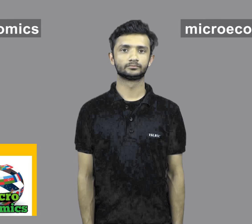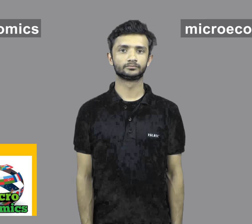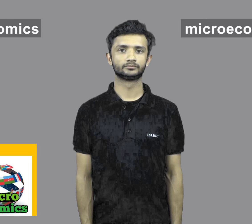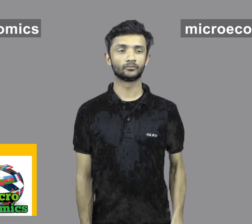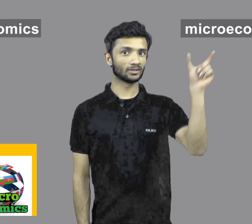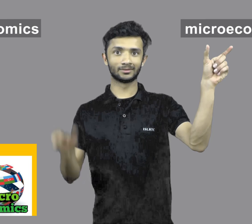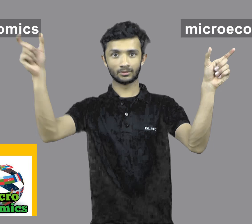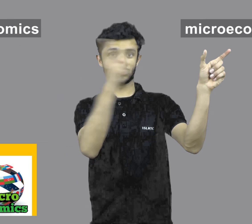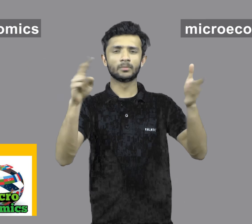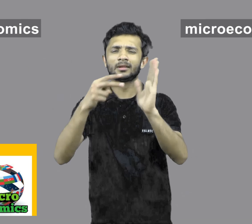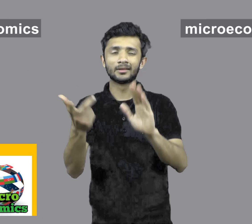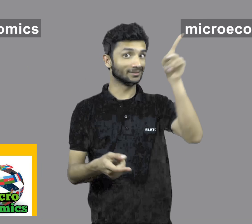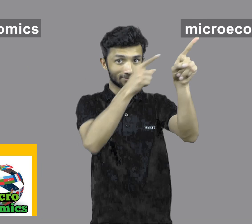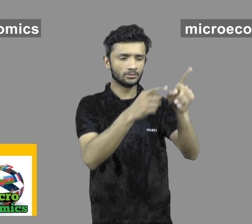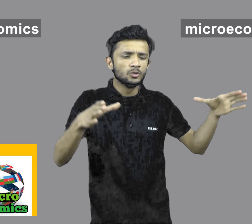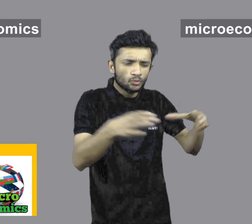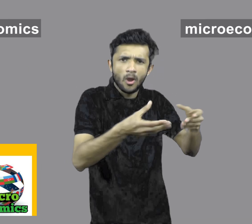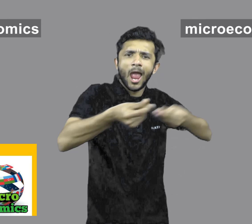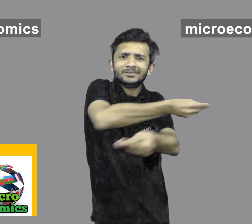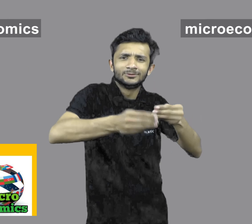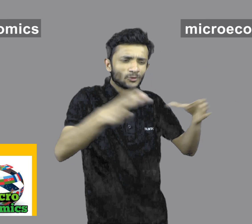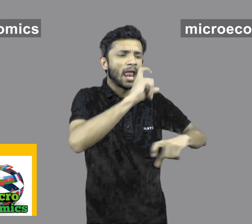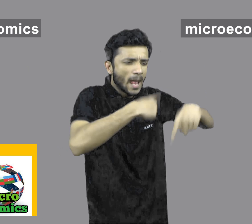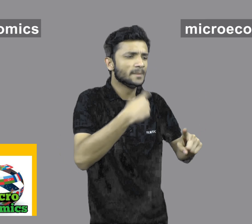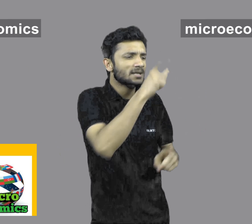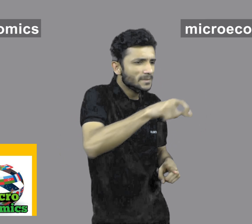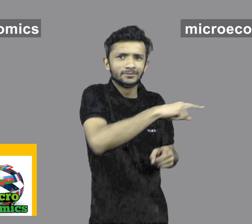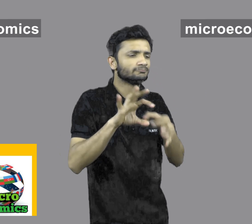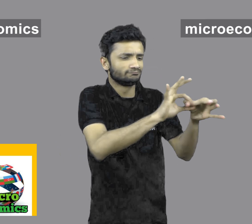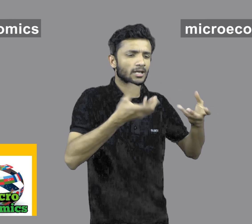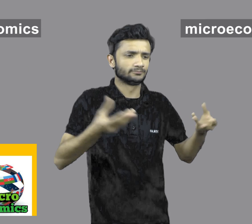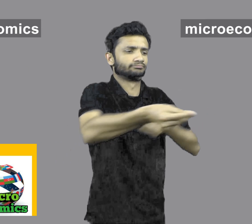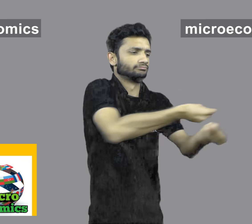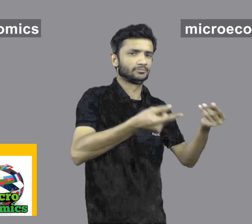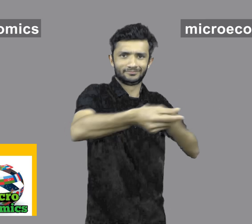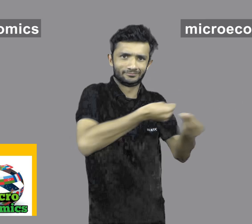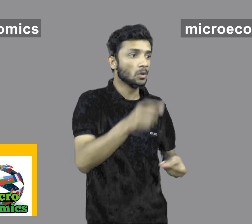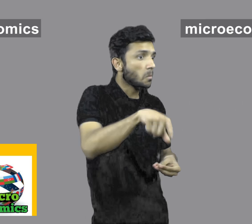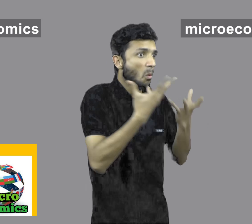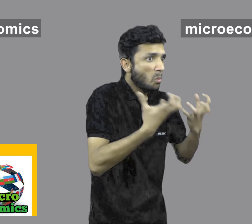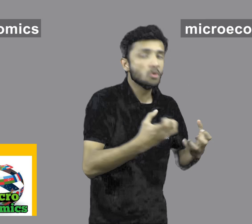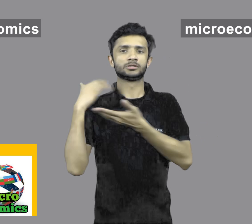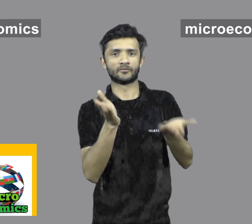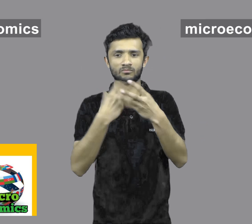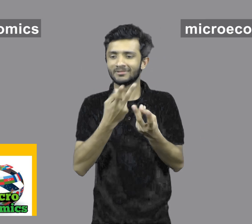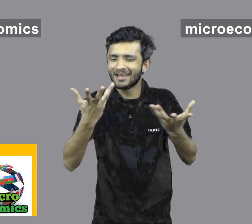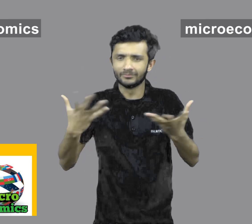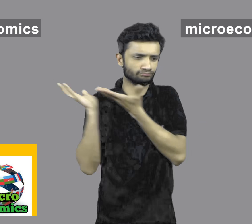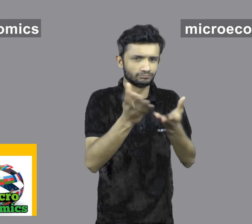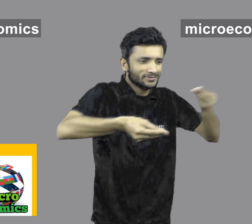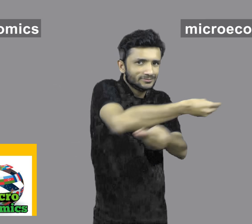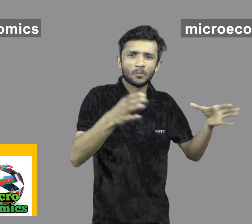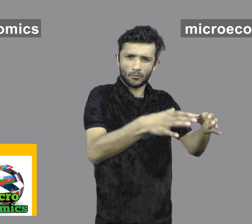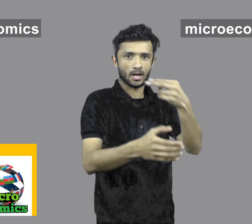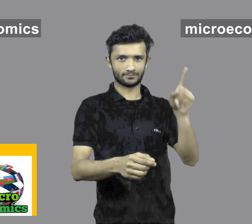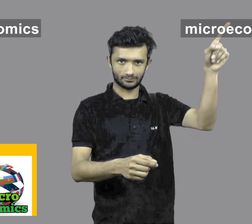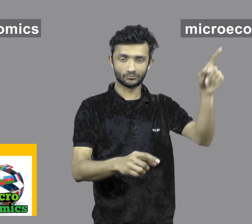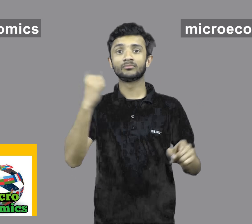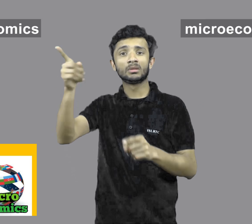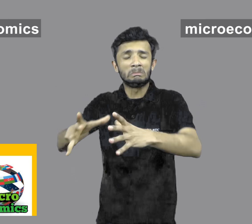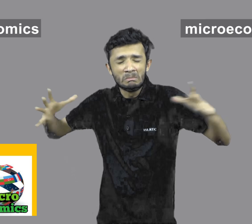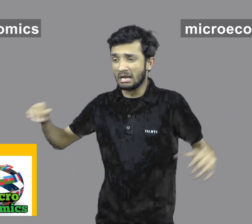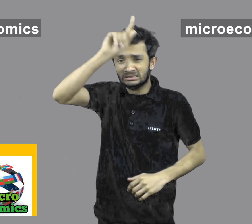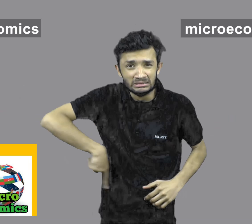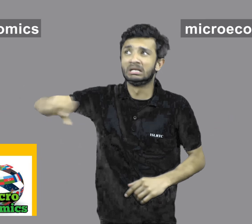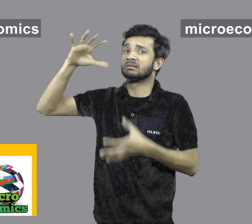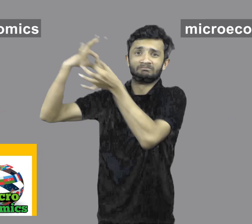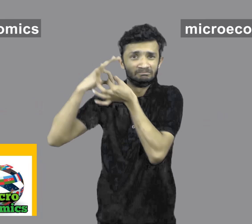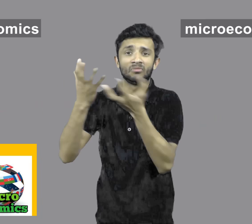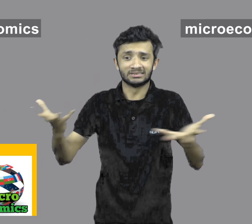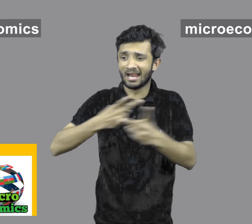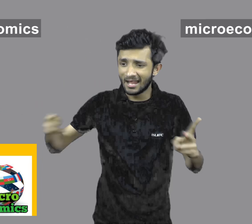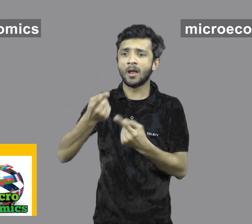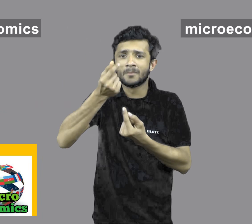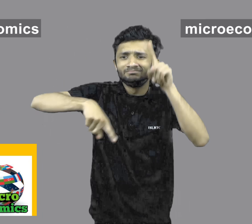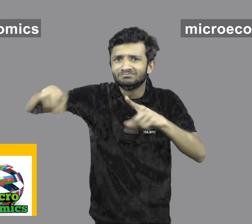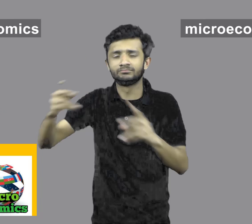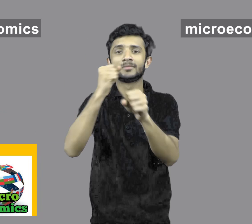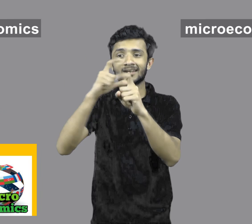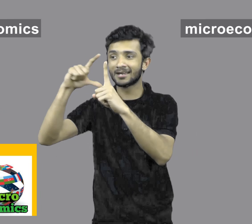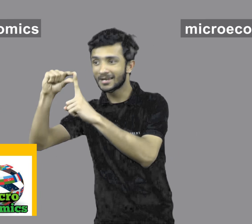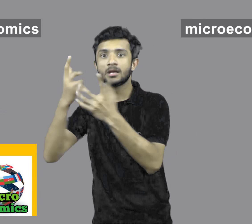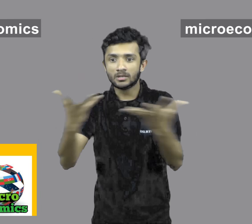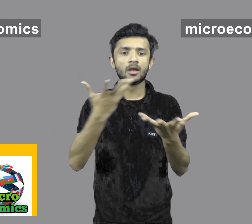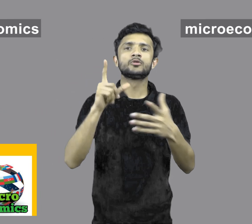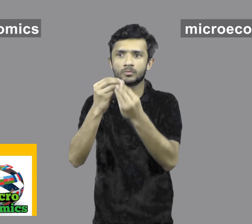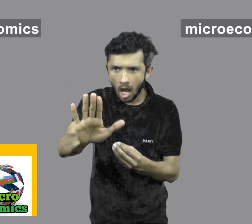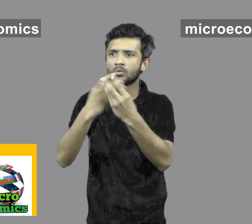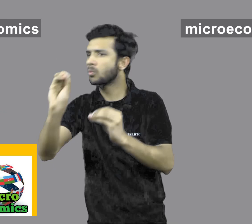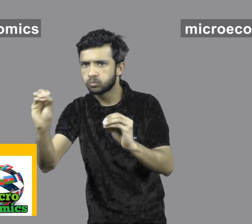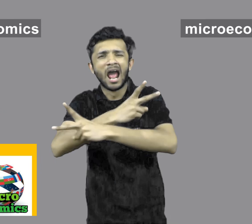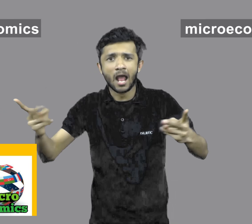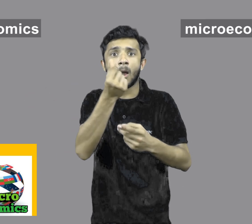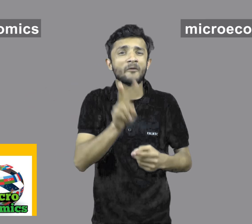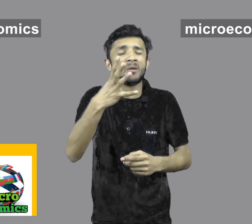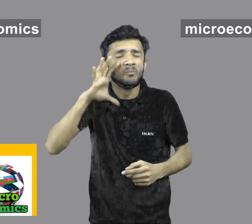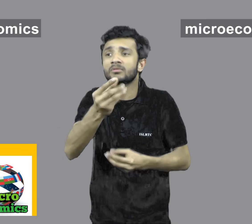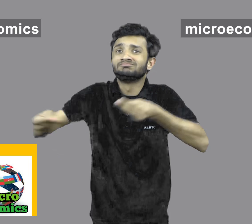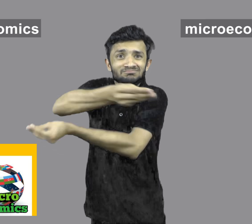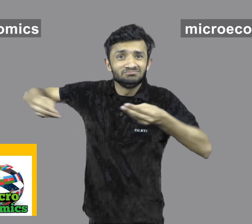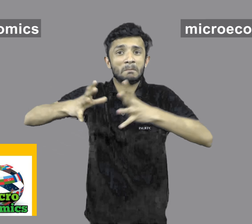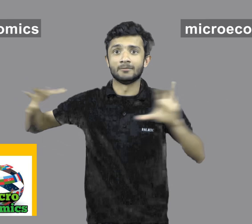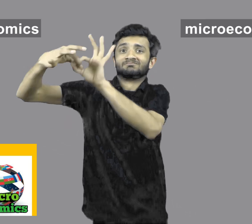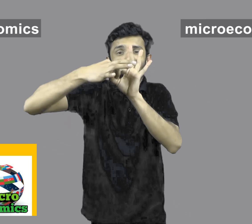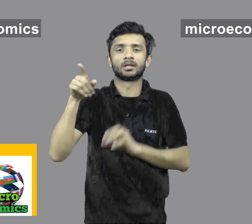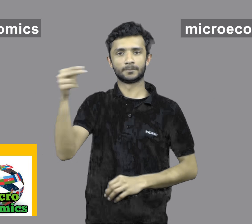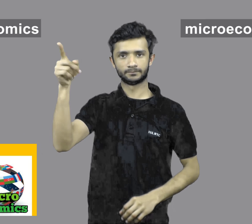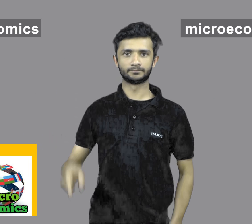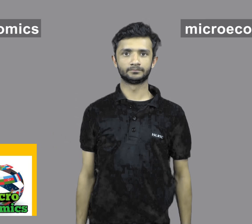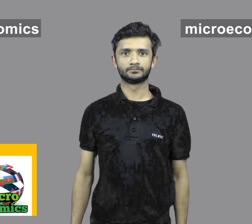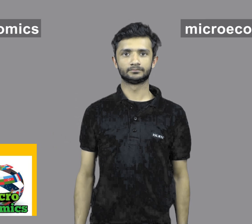Microeconomics and Macroeconomics